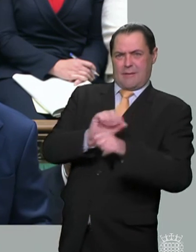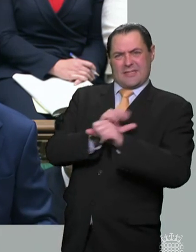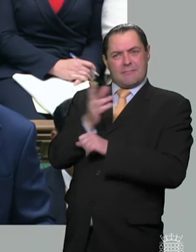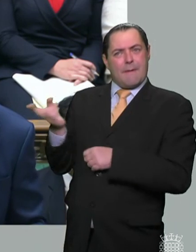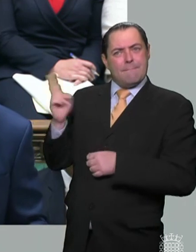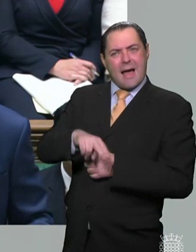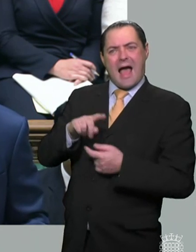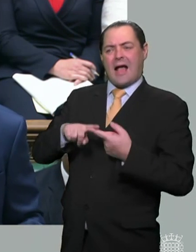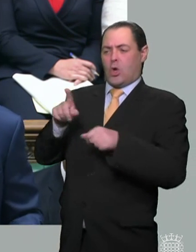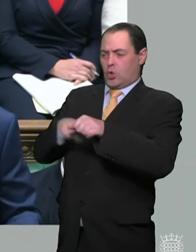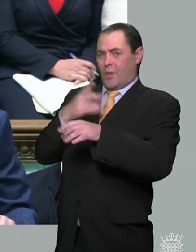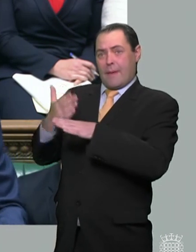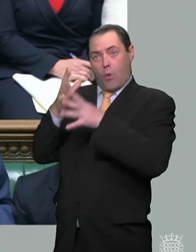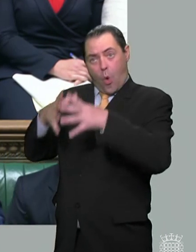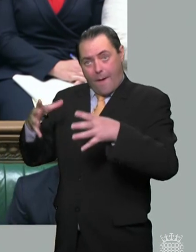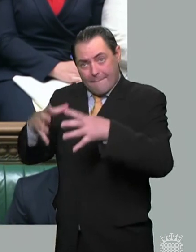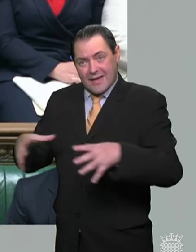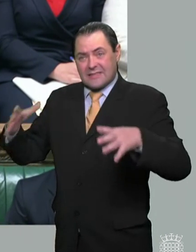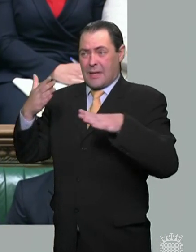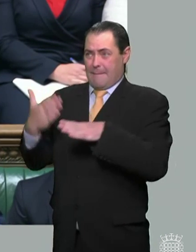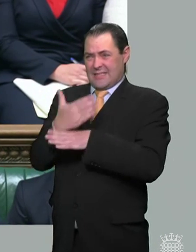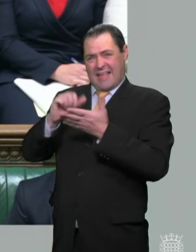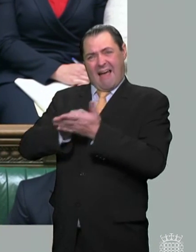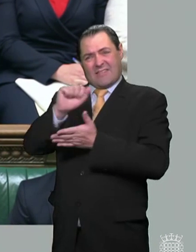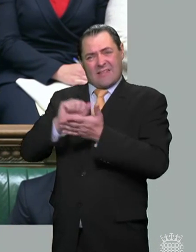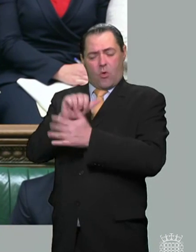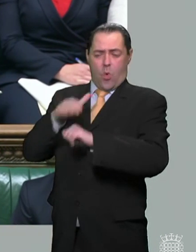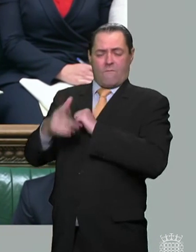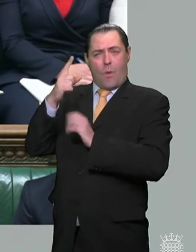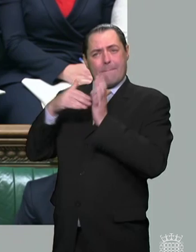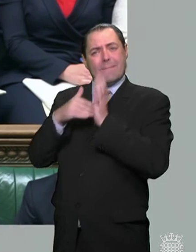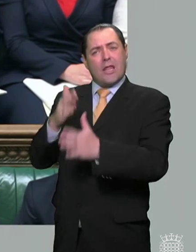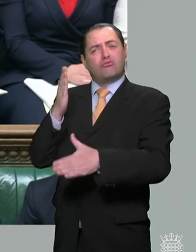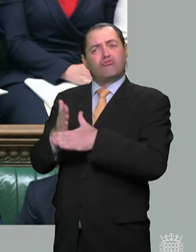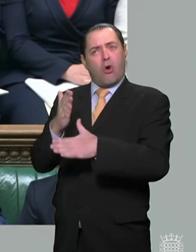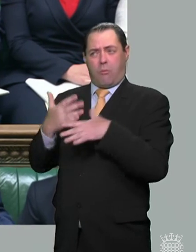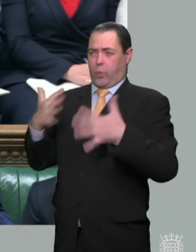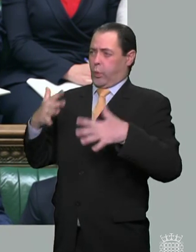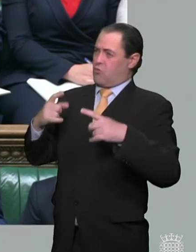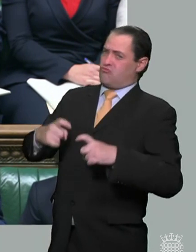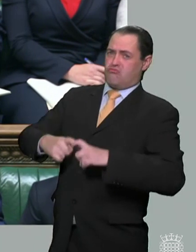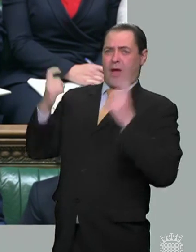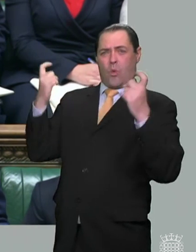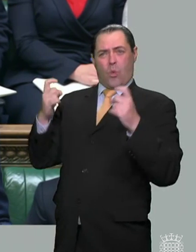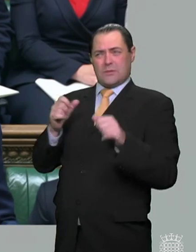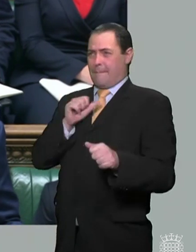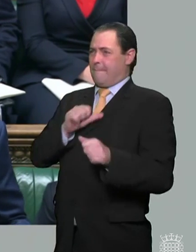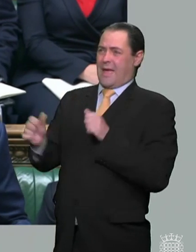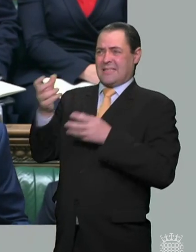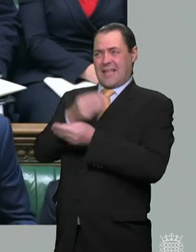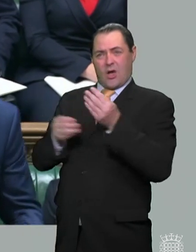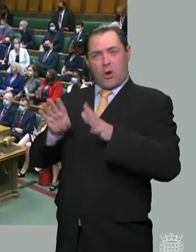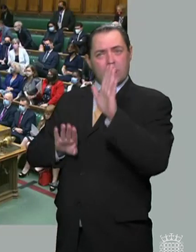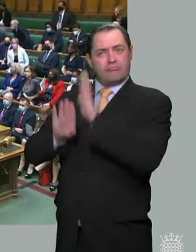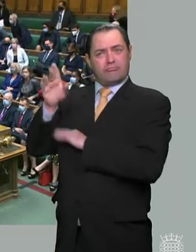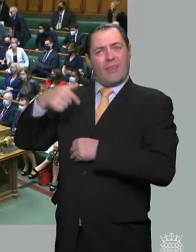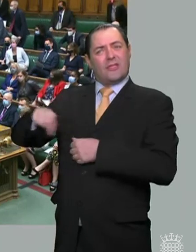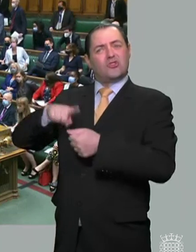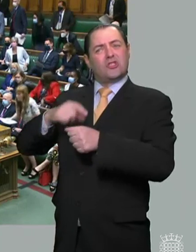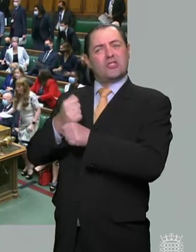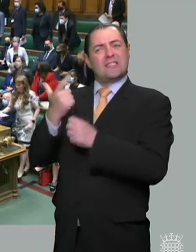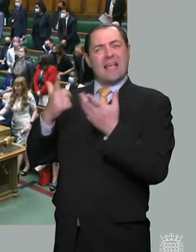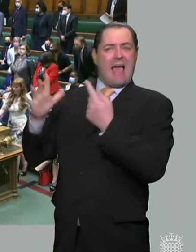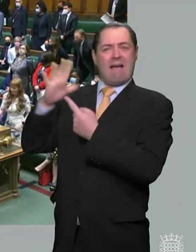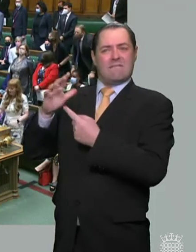We have got youth employment rising, businesses advertising over 1 million jobs—a record high—and the fastest economic growth in the G7 this year.